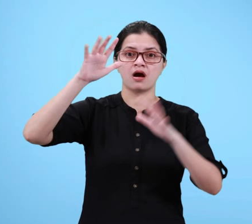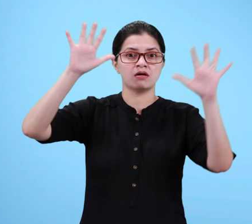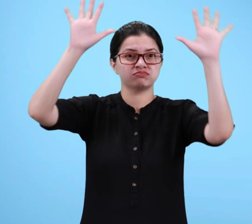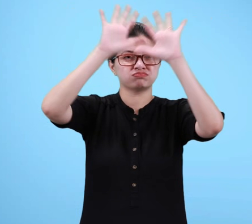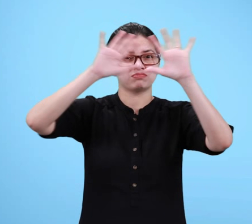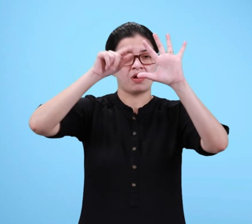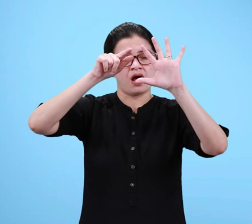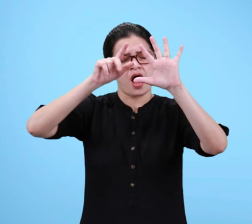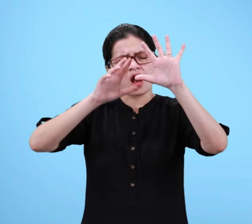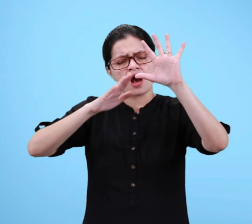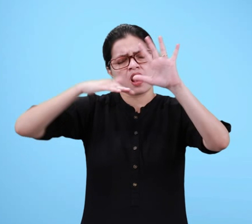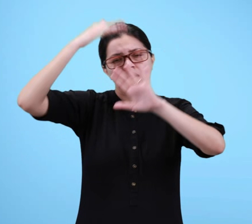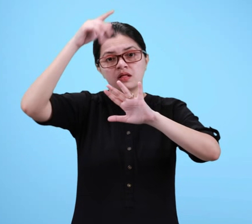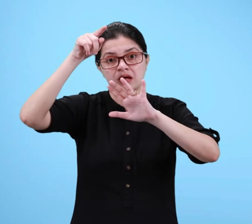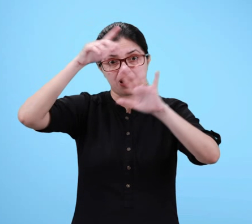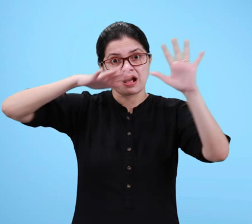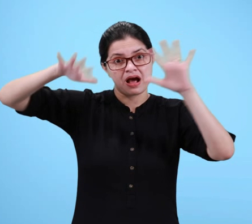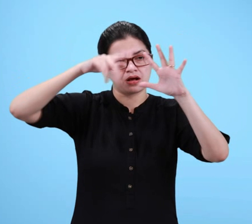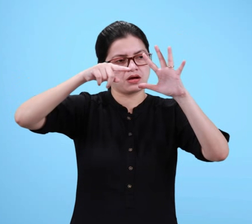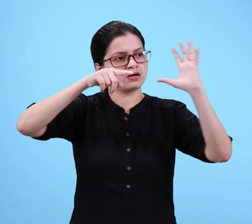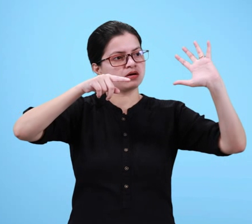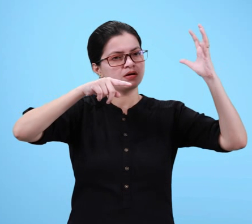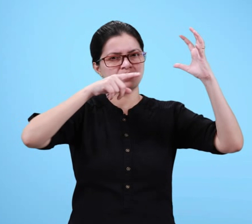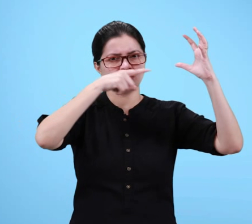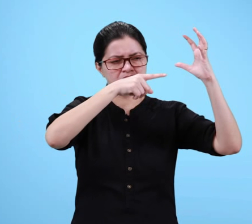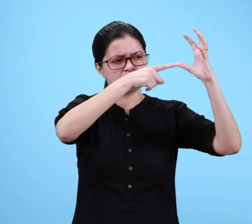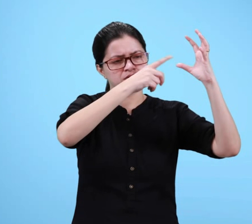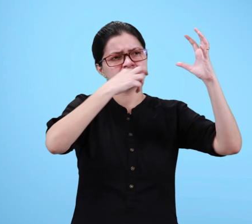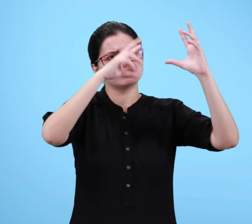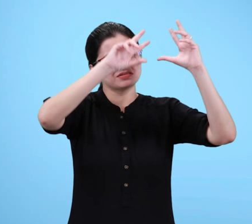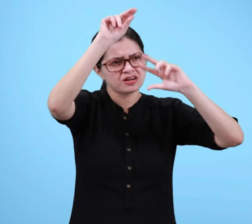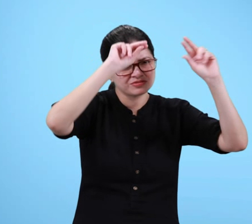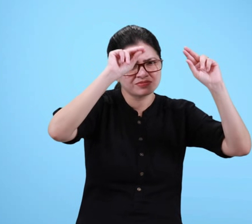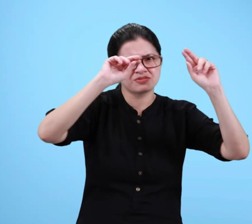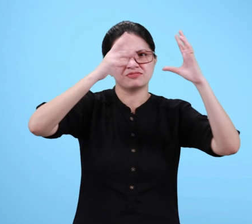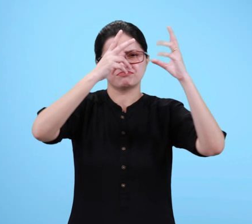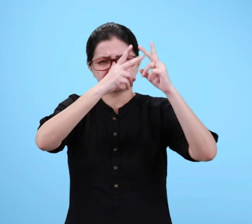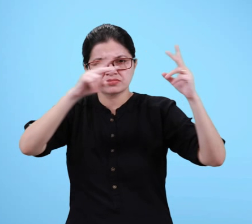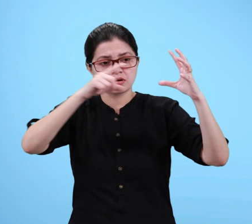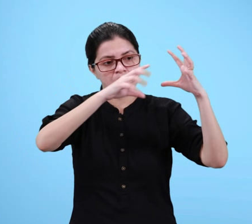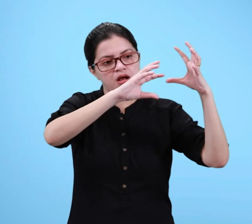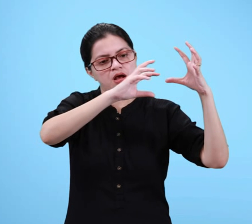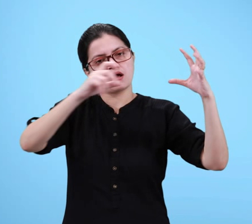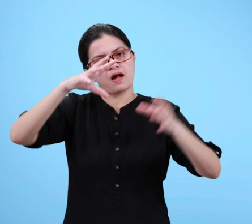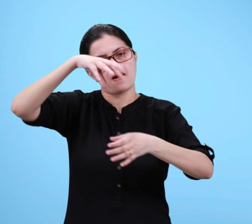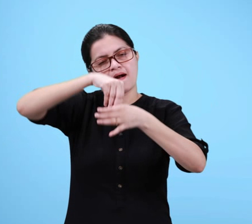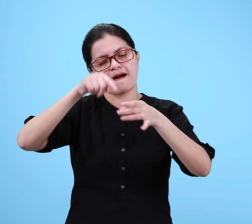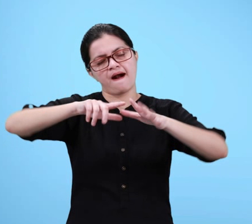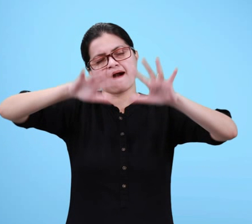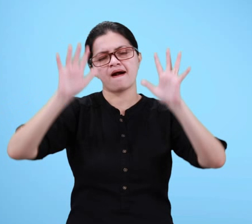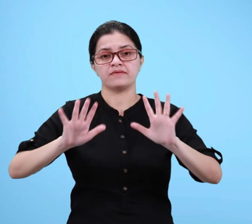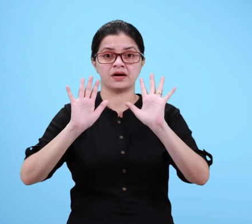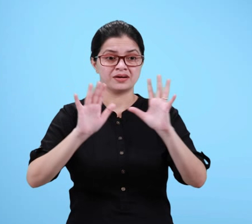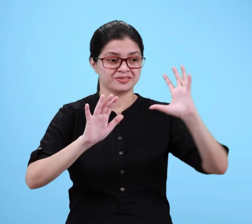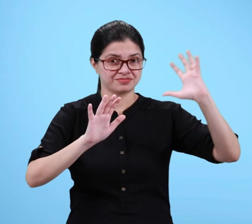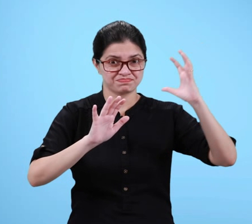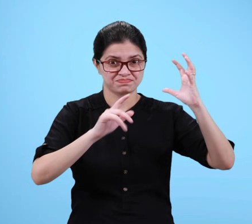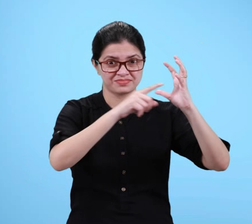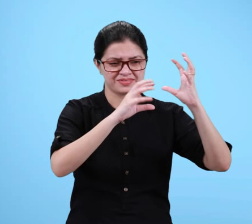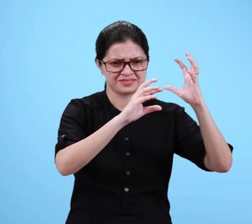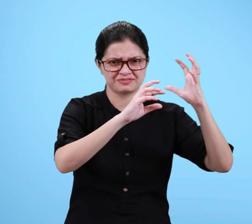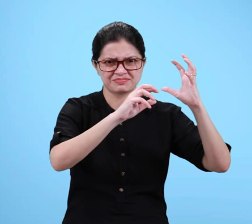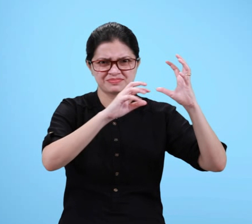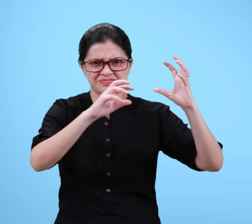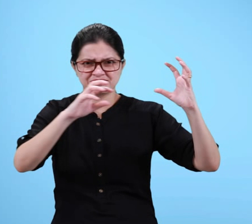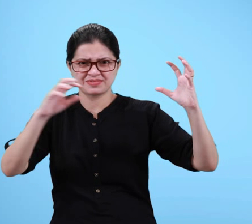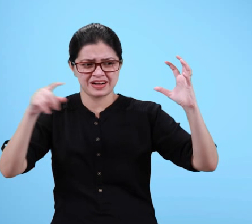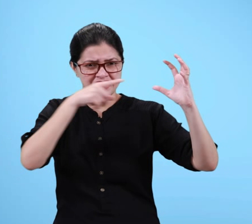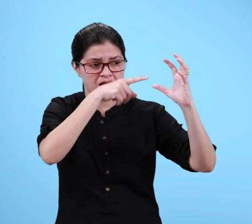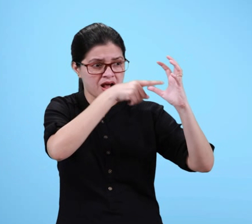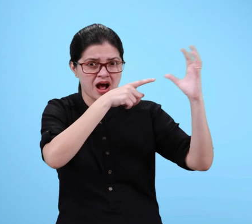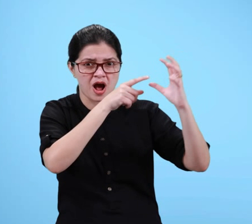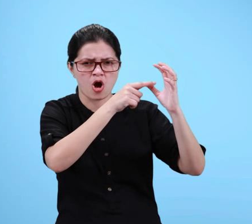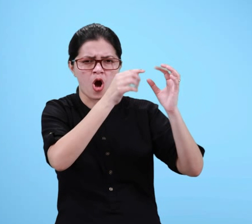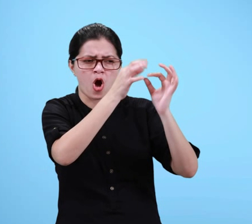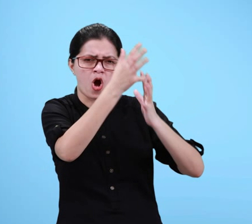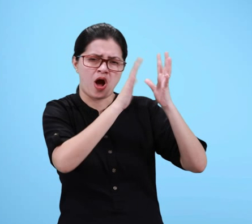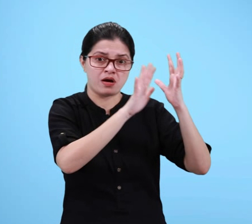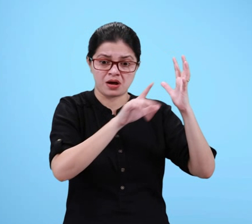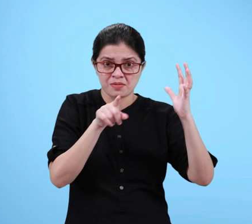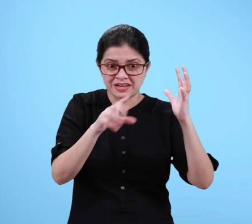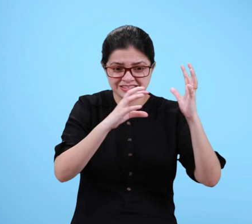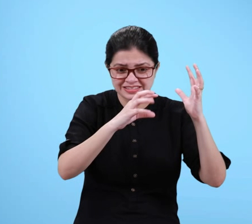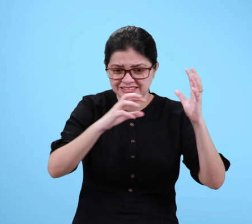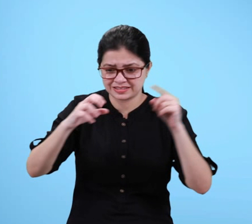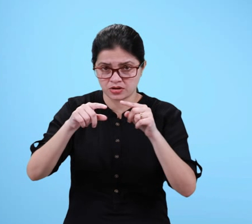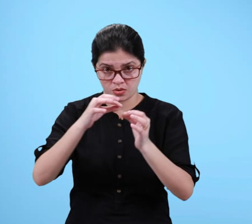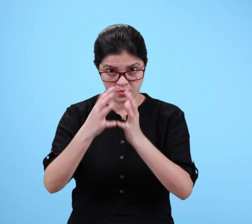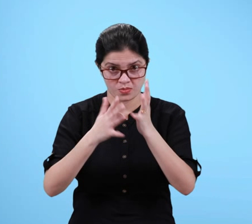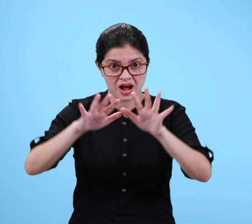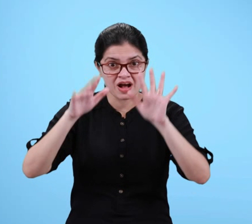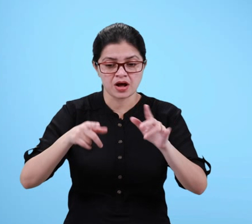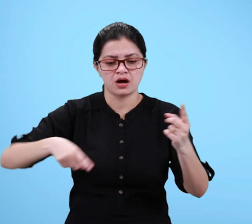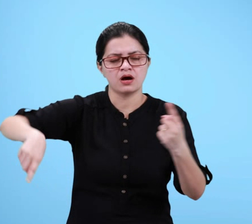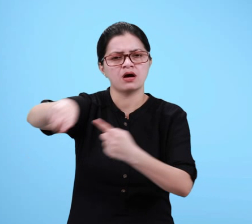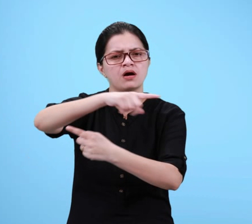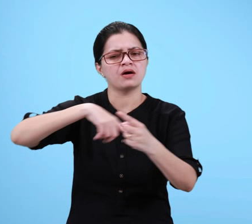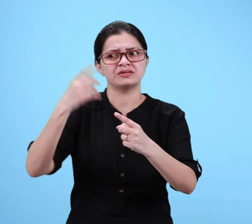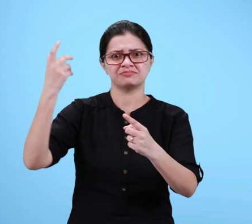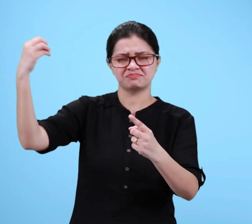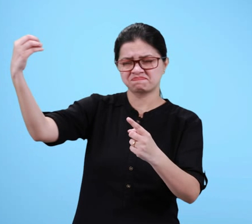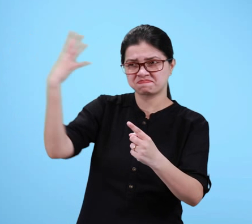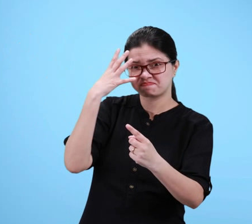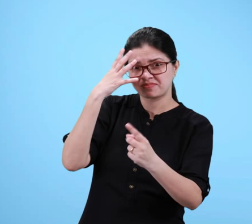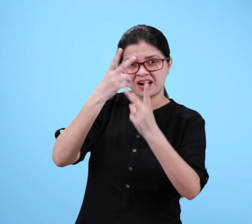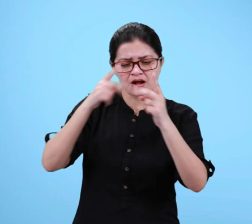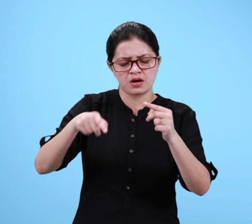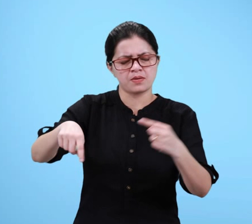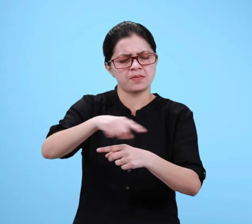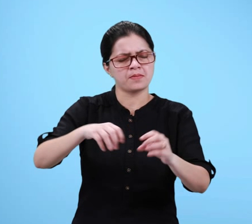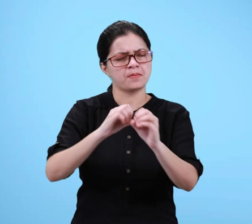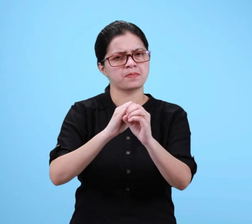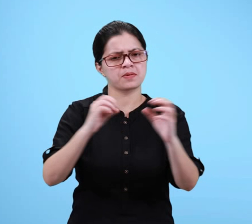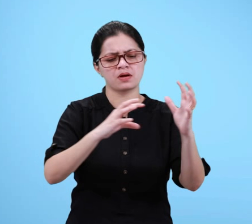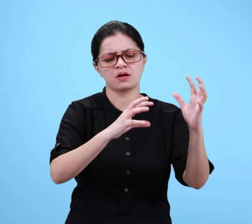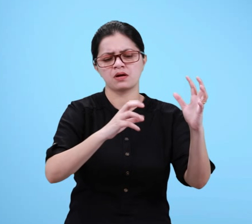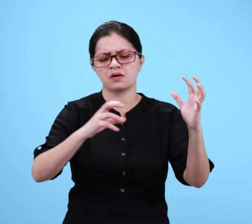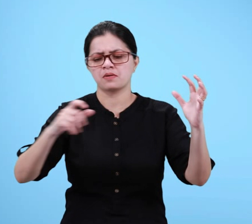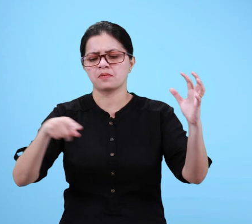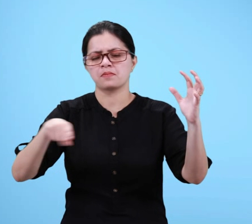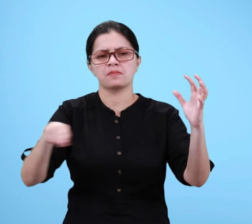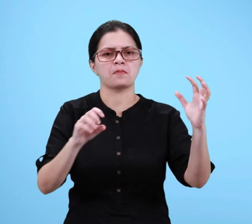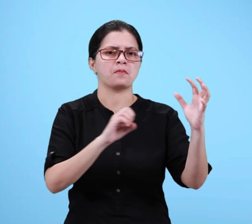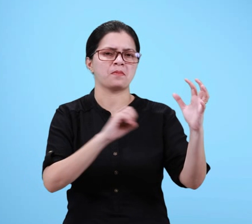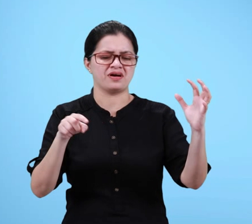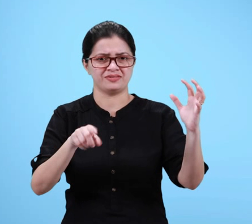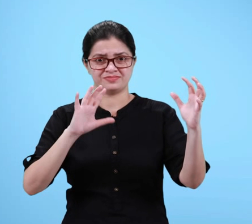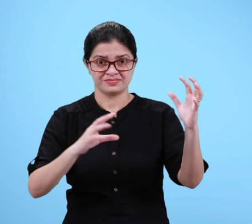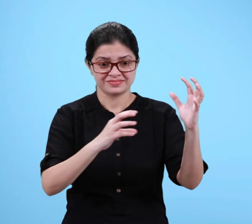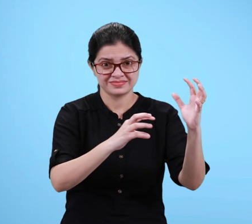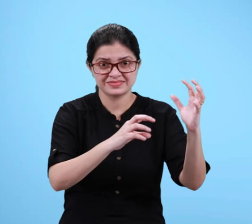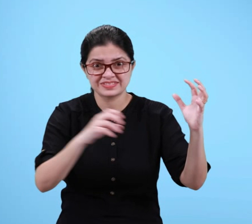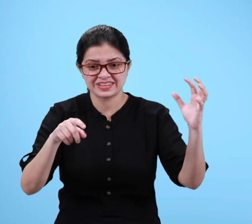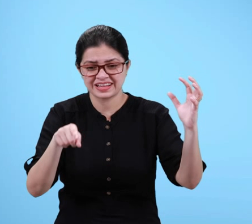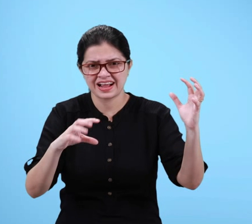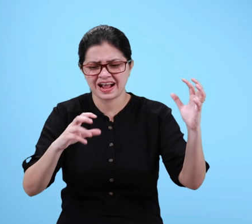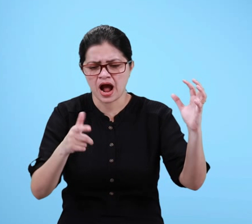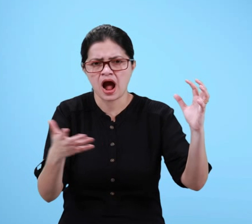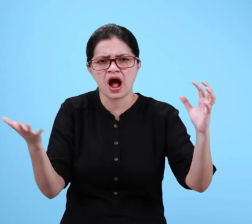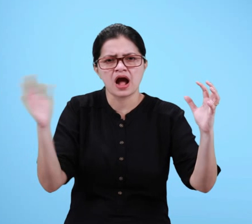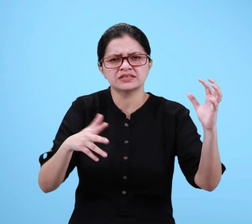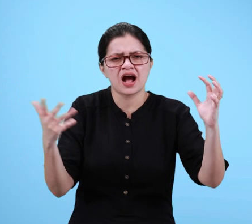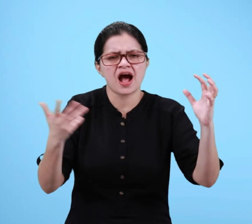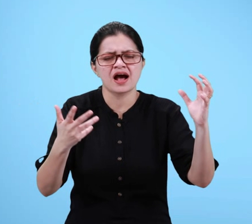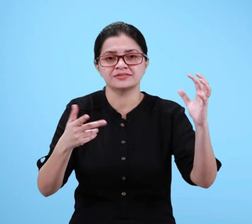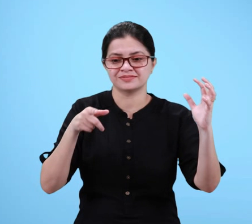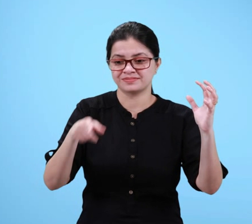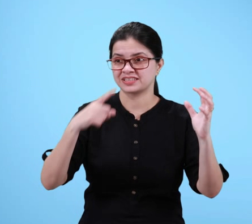that not have its own heat and light.